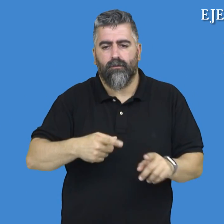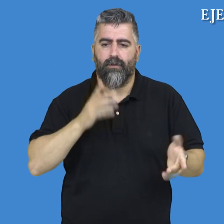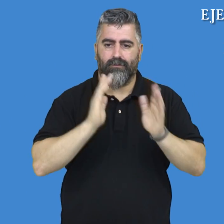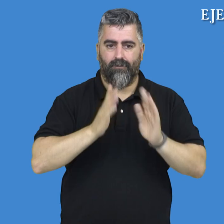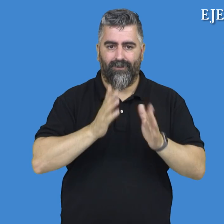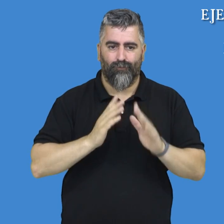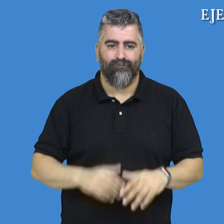terapia